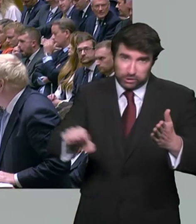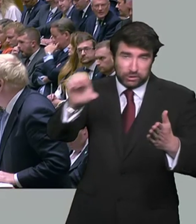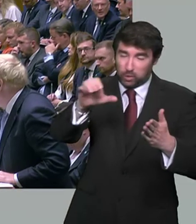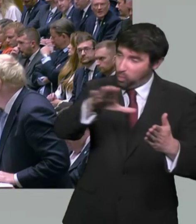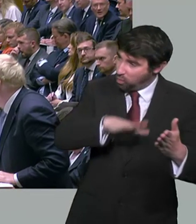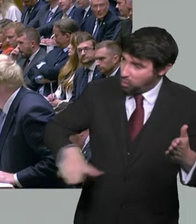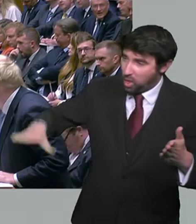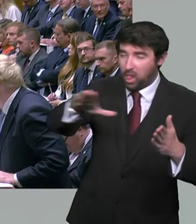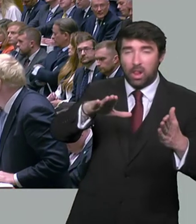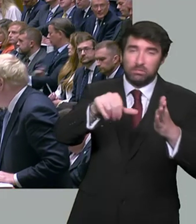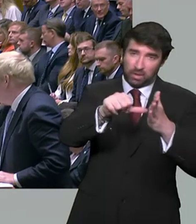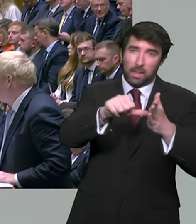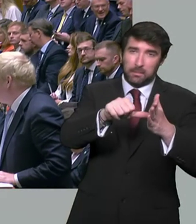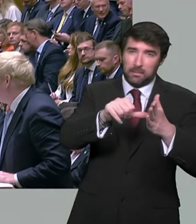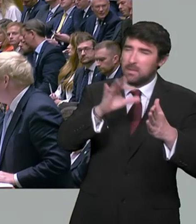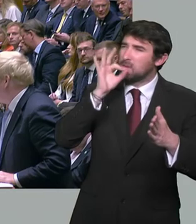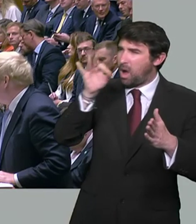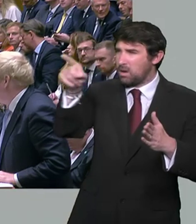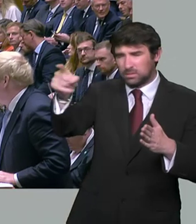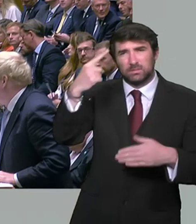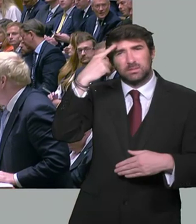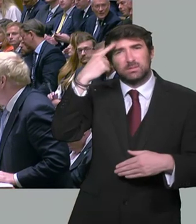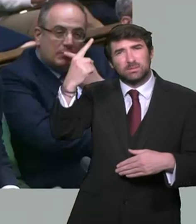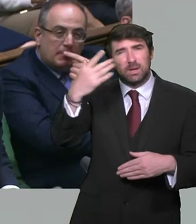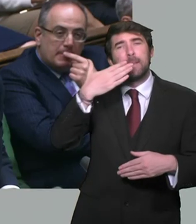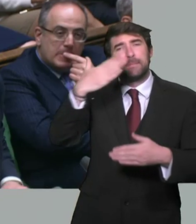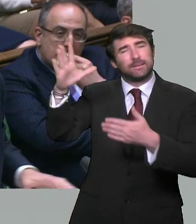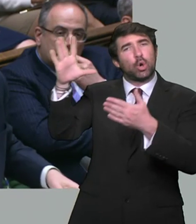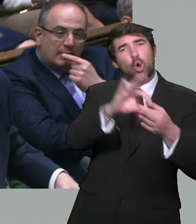I suggest that the honourable Gentleman take up his proposals directly with my right honourable Friend